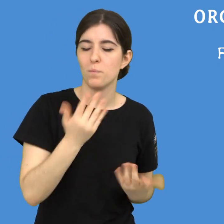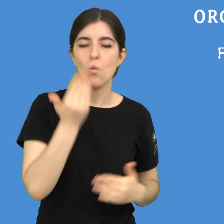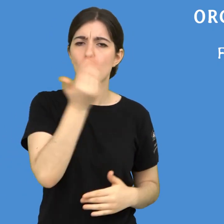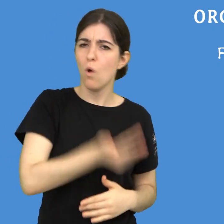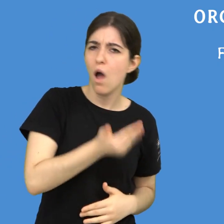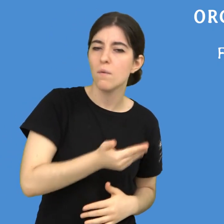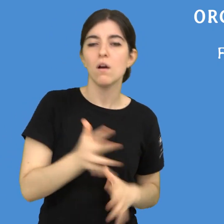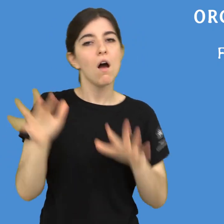importar